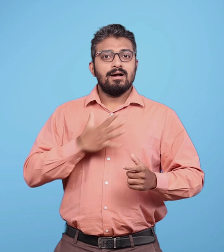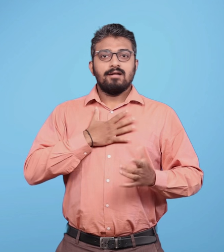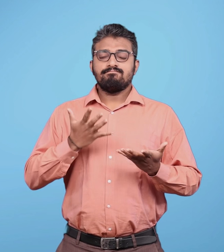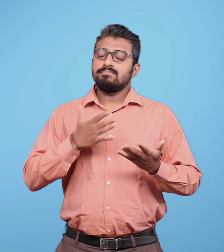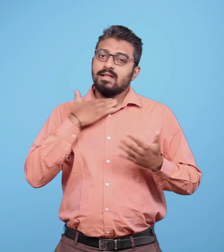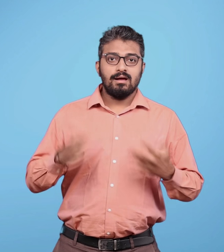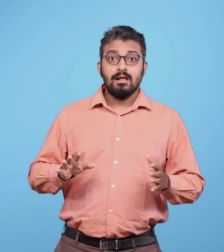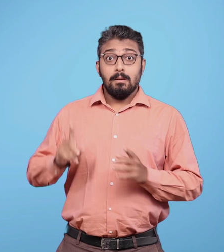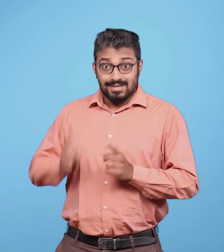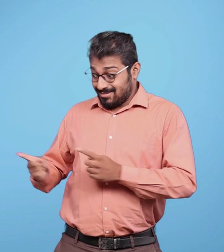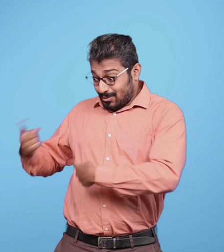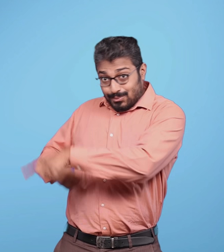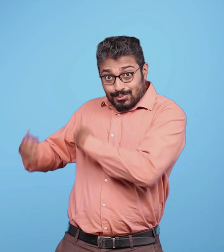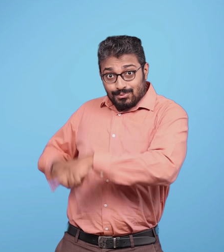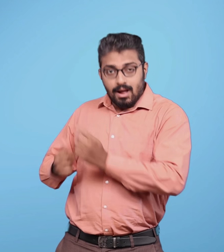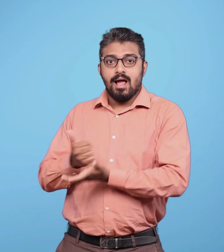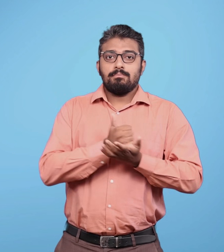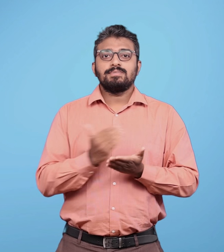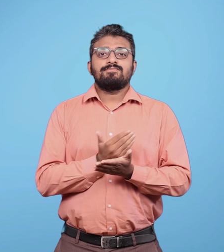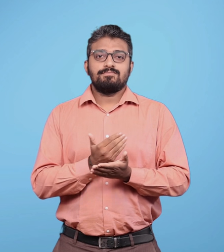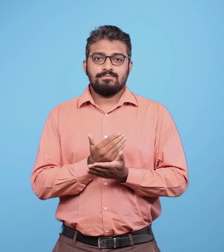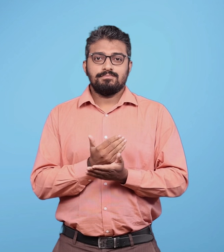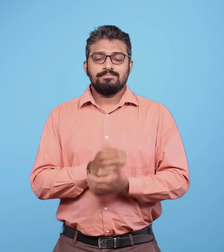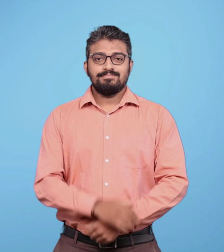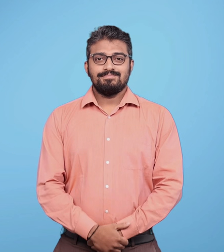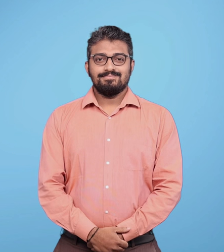This process is called dialysis.